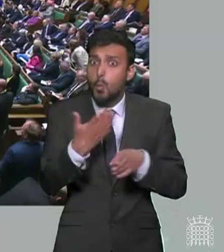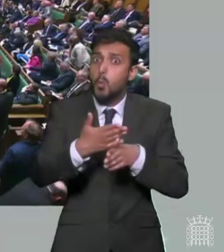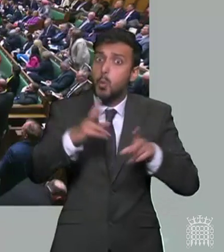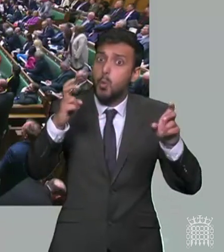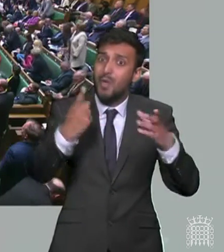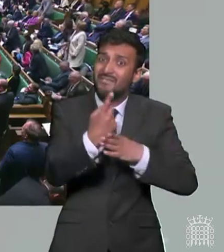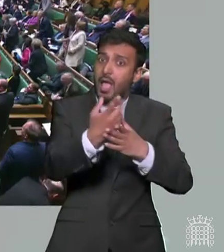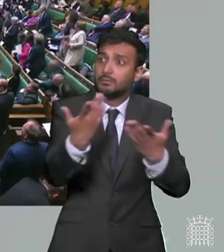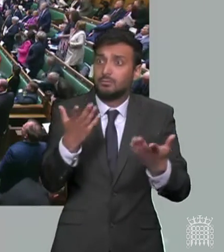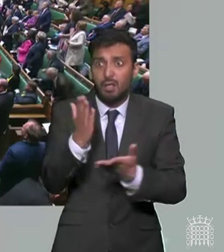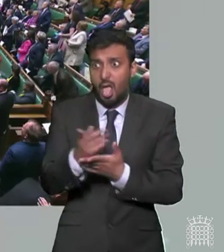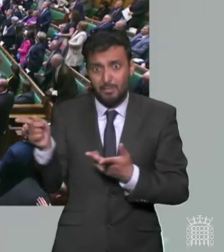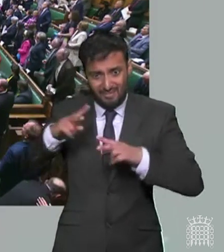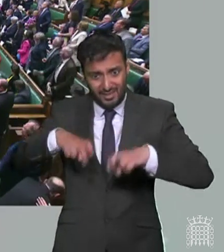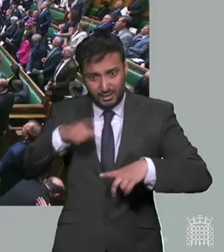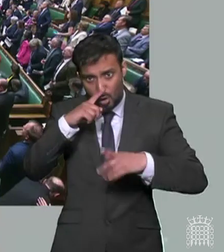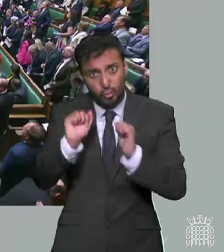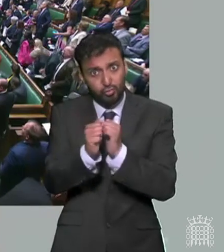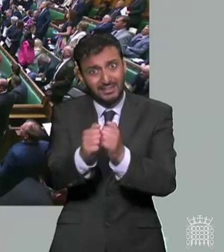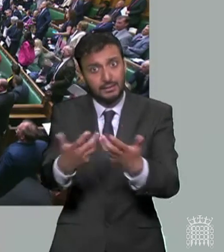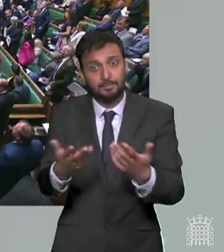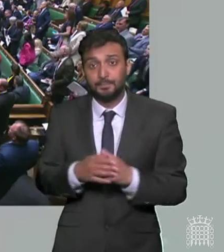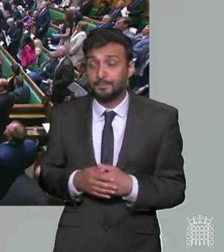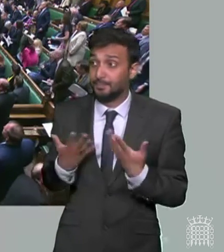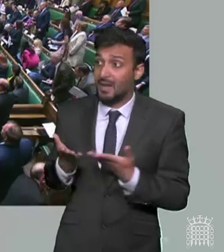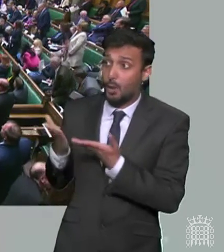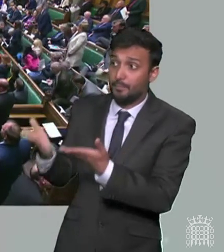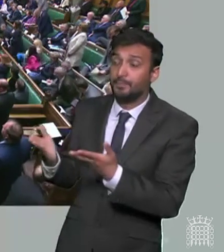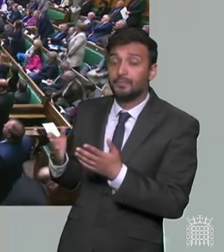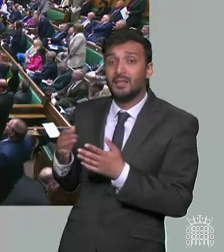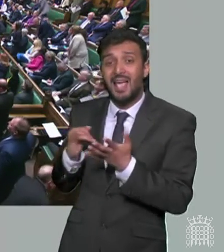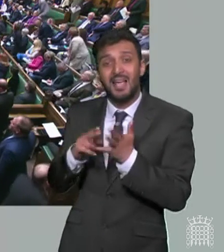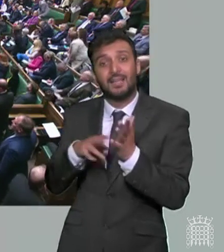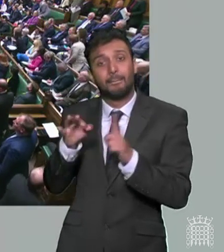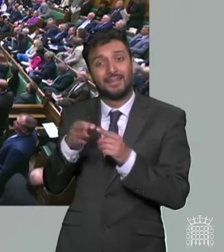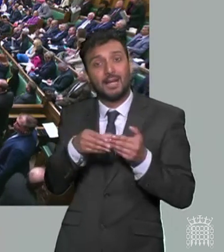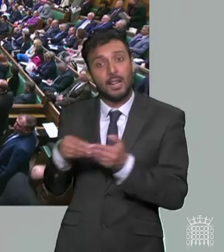I call the leader of the Scottish National party, Ian Blackford.